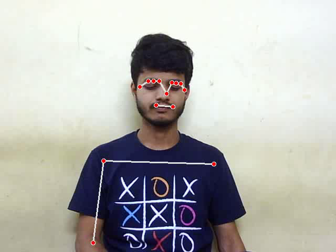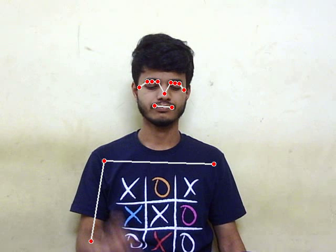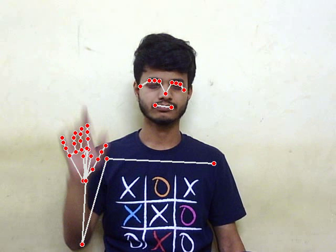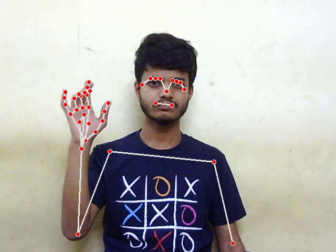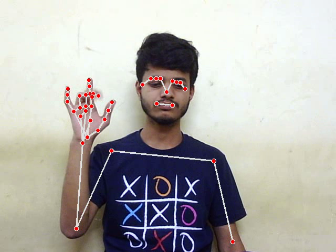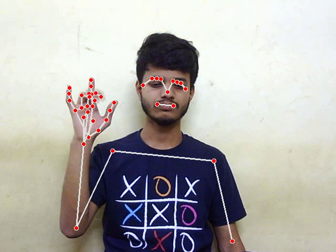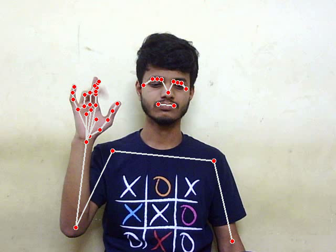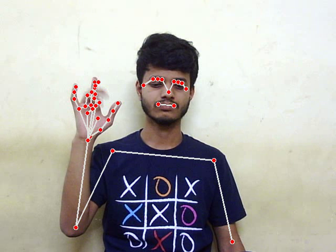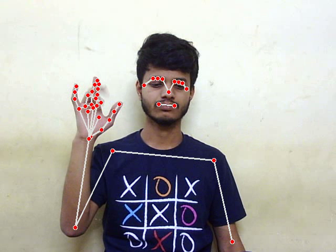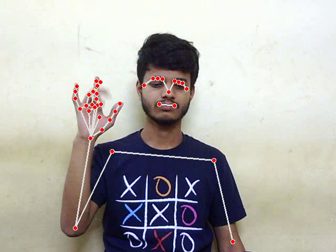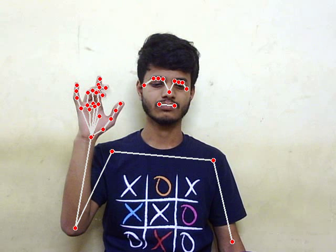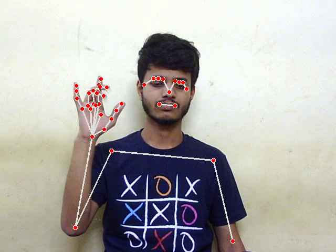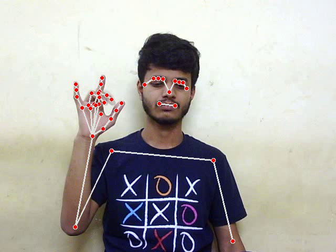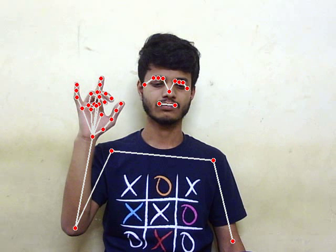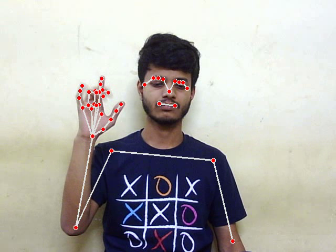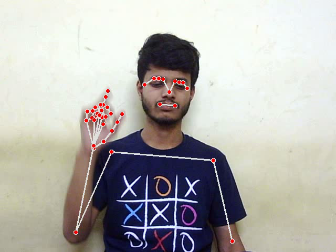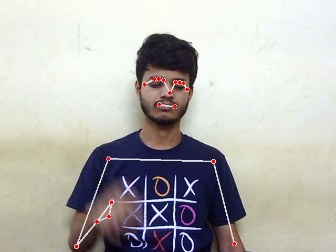why